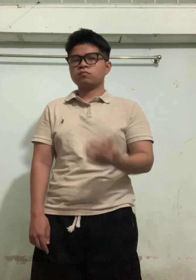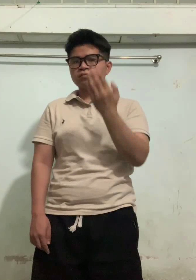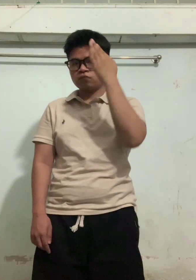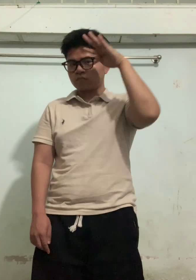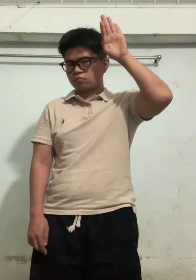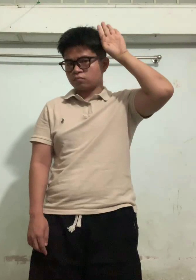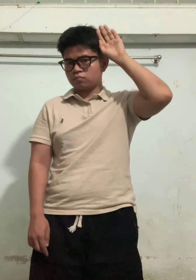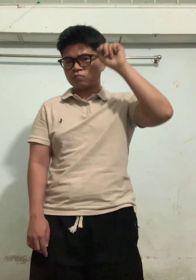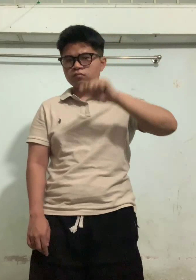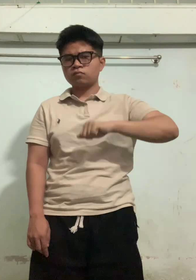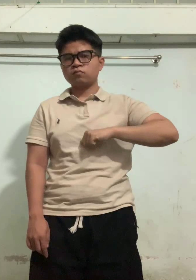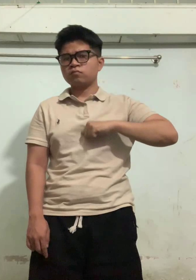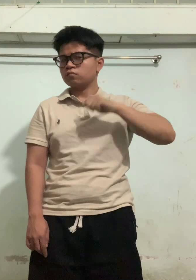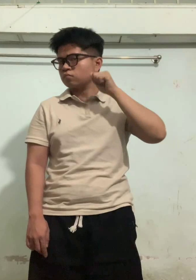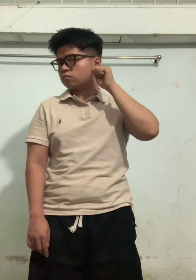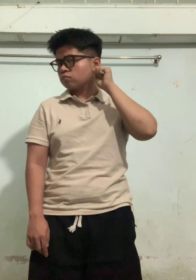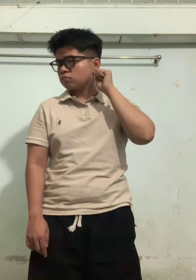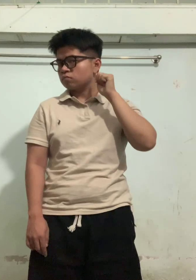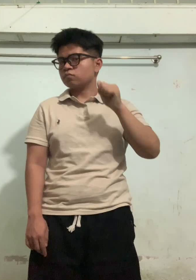thay co